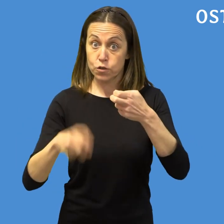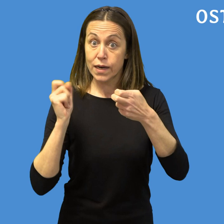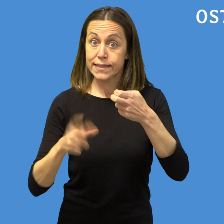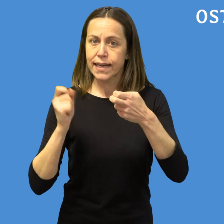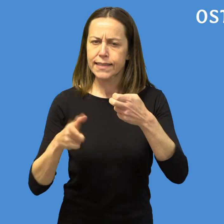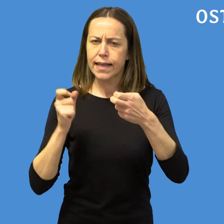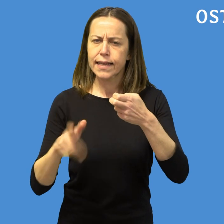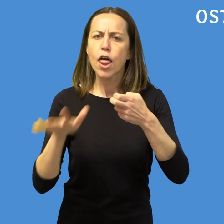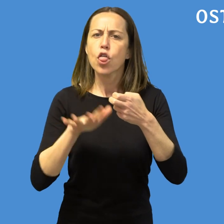frecuente